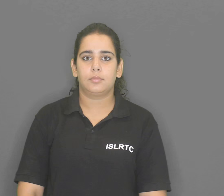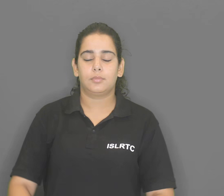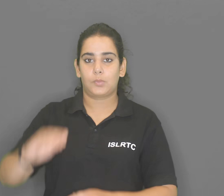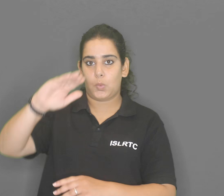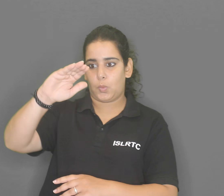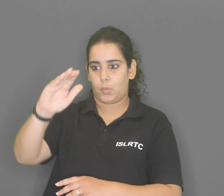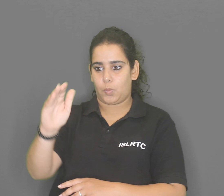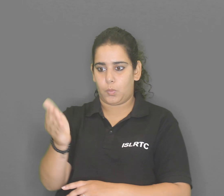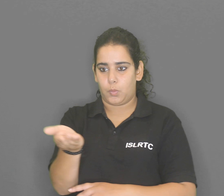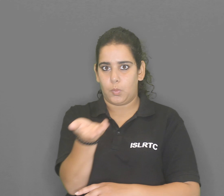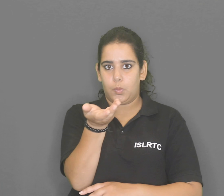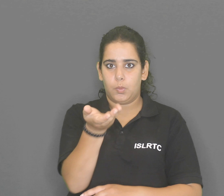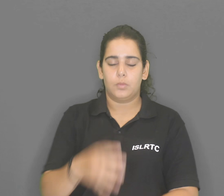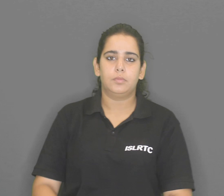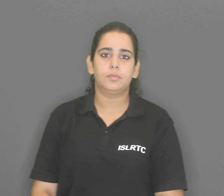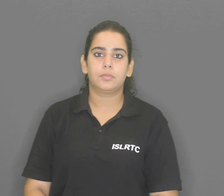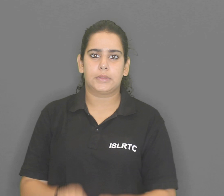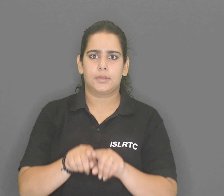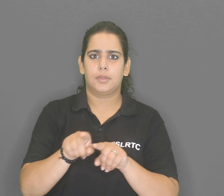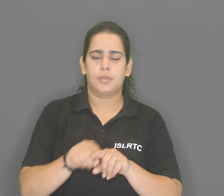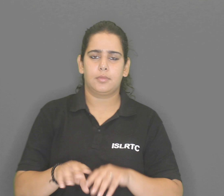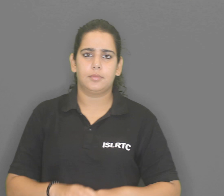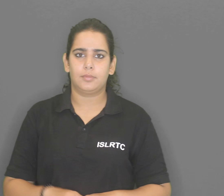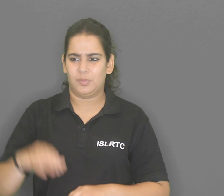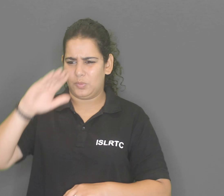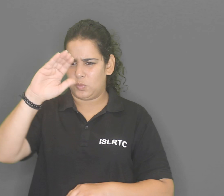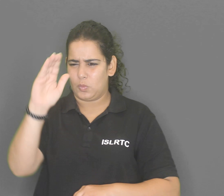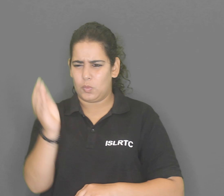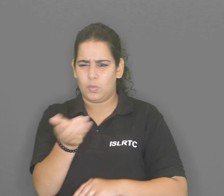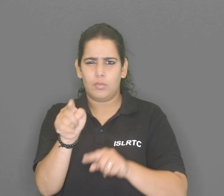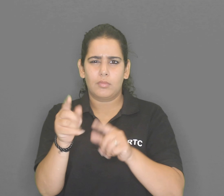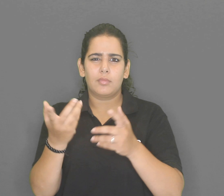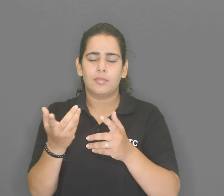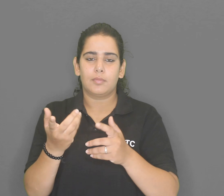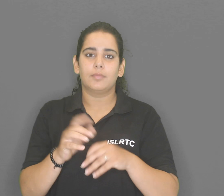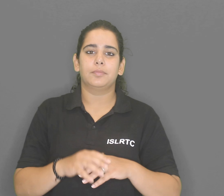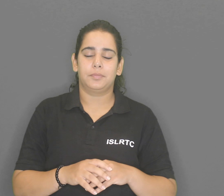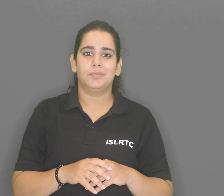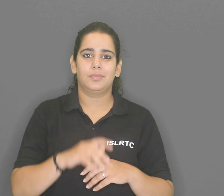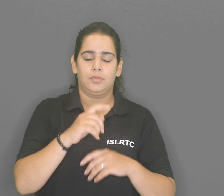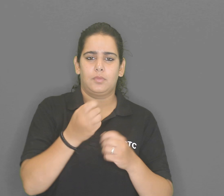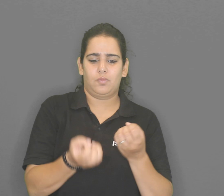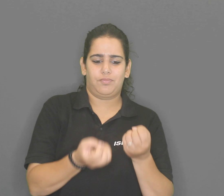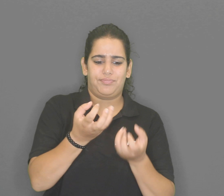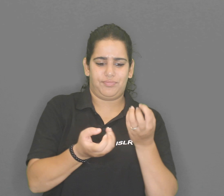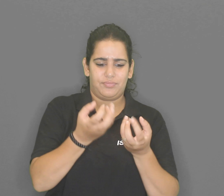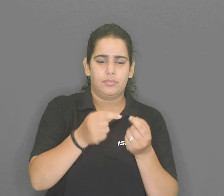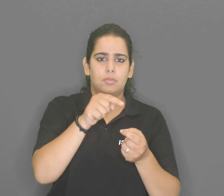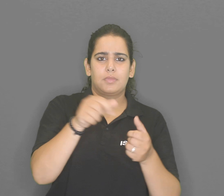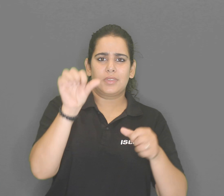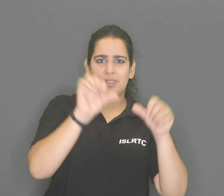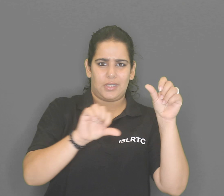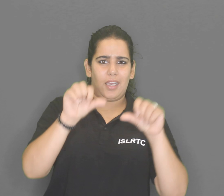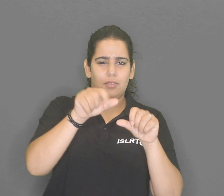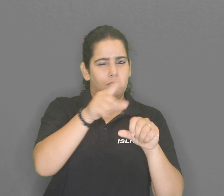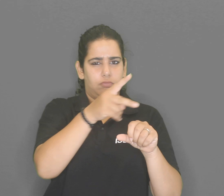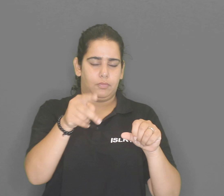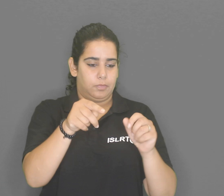Hydraulic System A system that uses fluid pressure to perform work, such as lifting or steering in vehicles and machinery